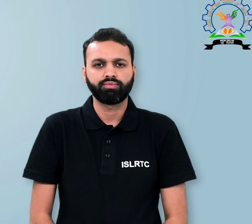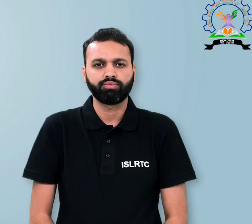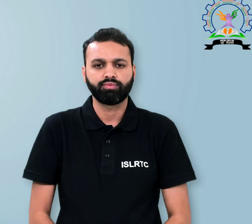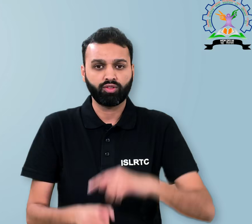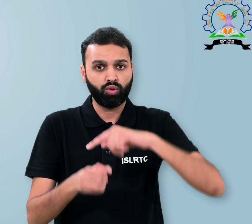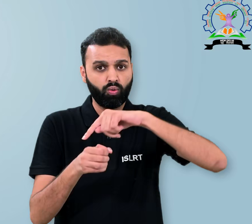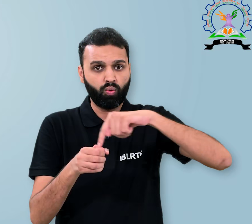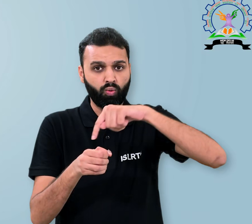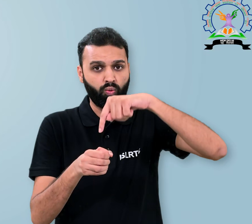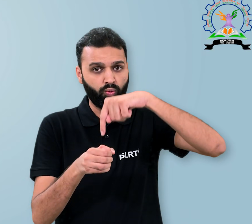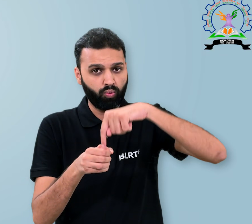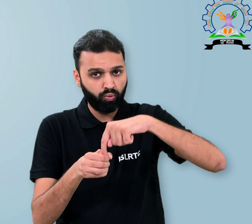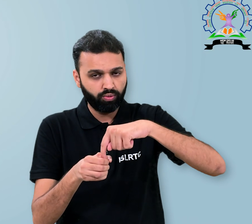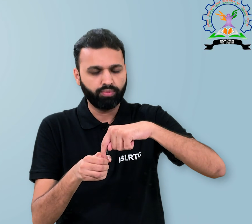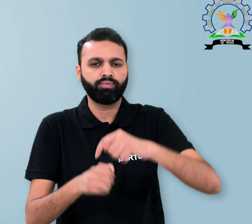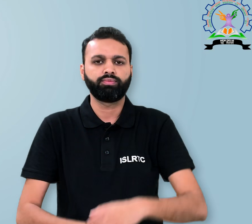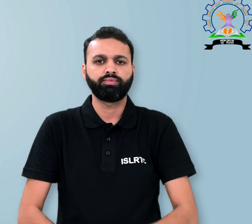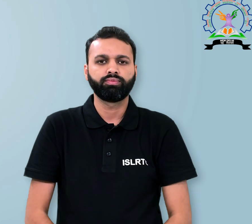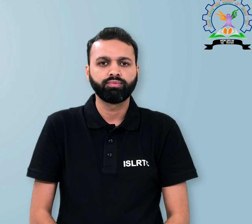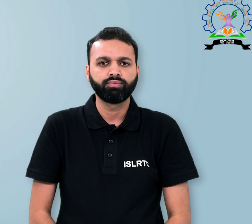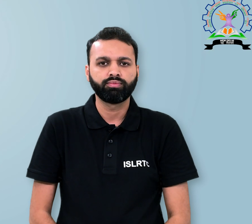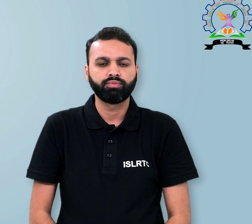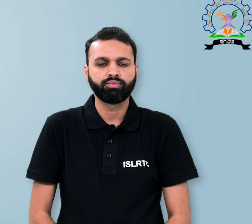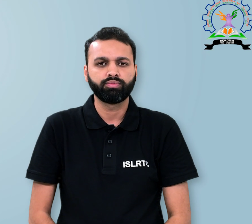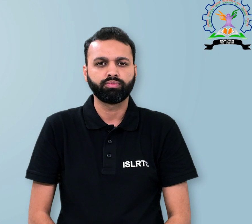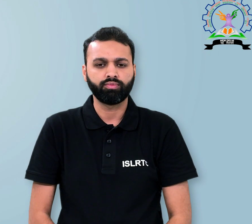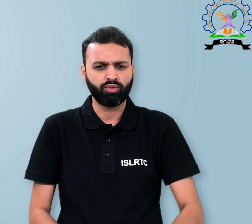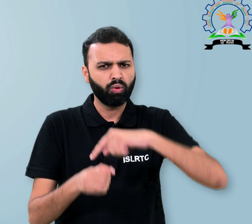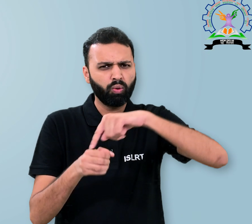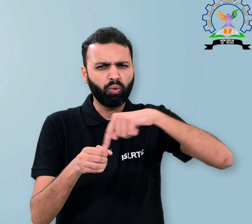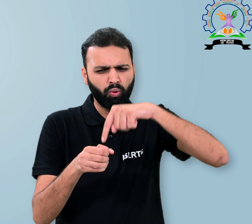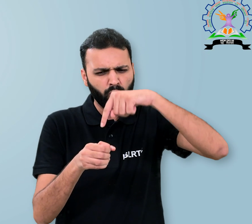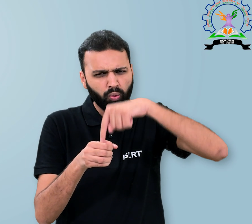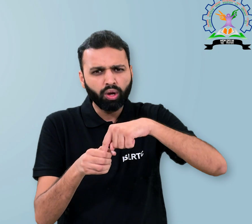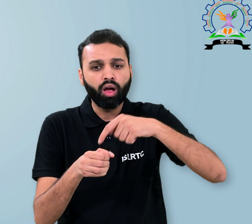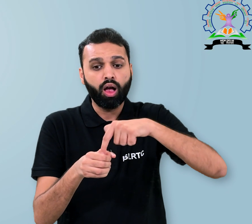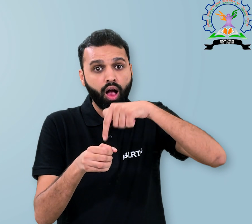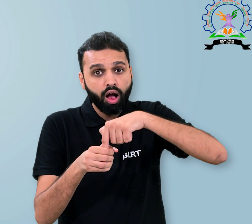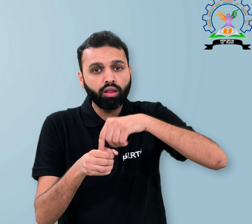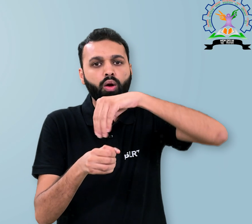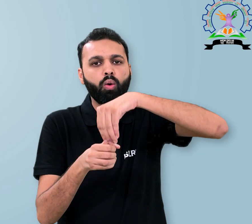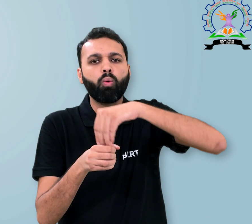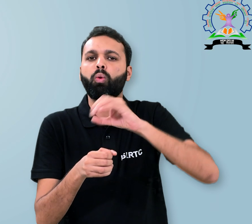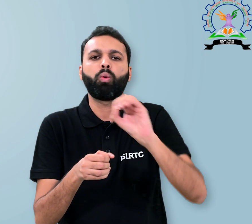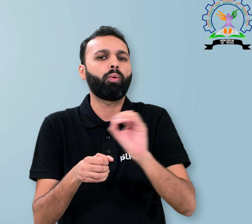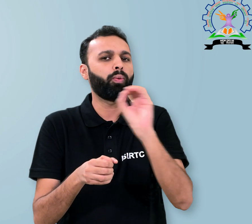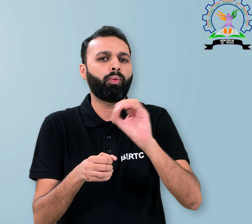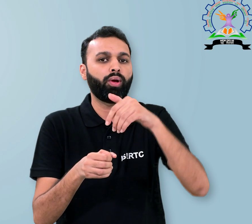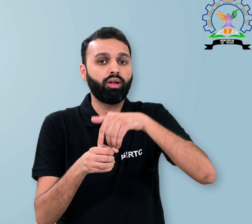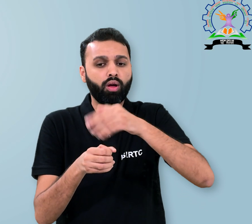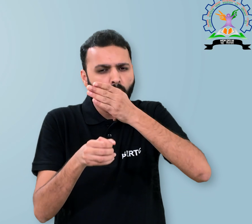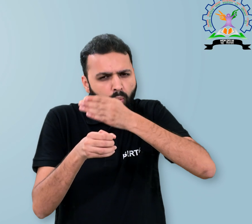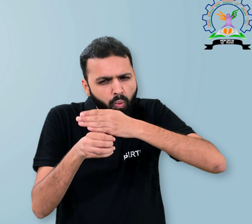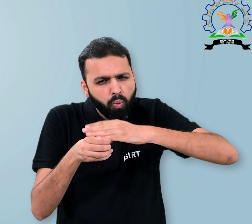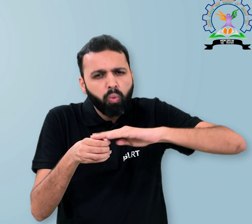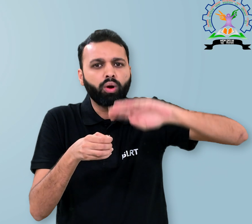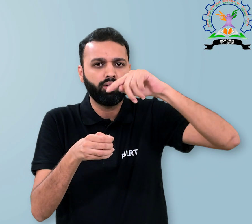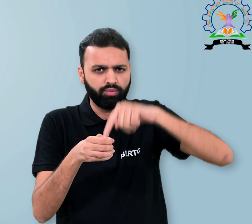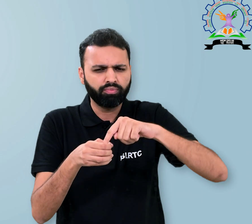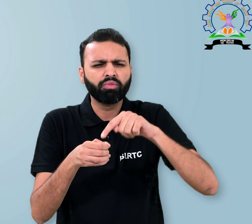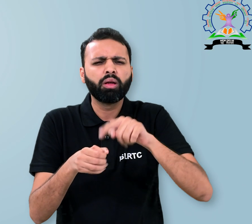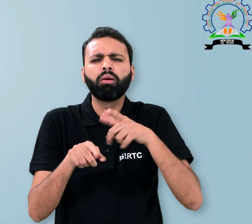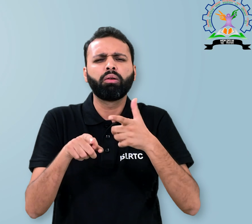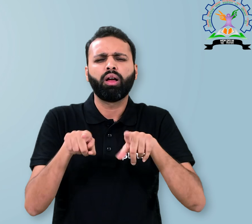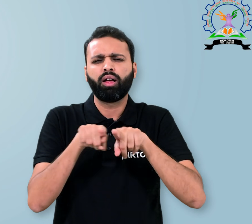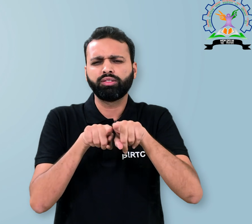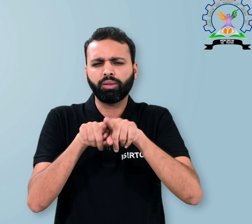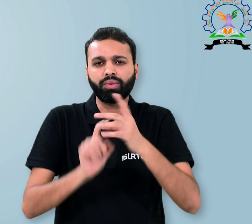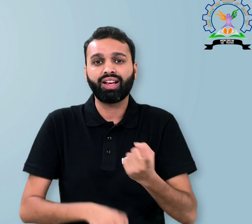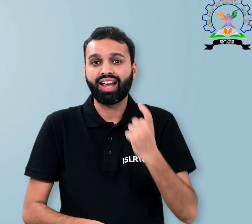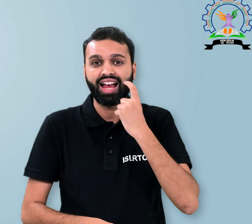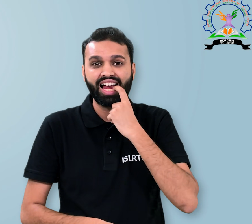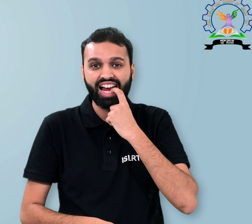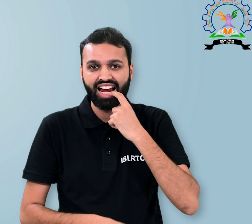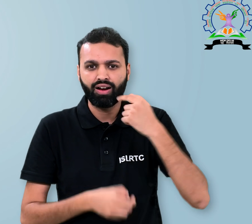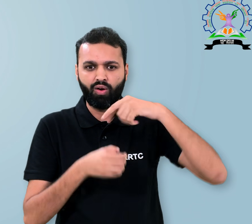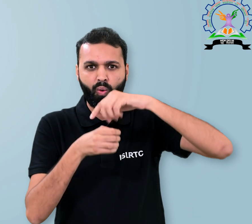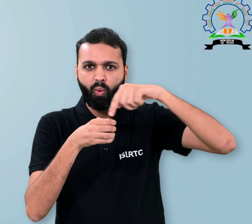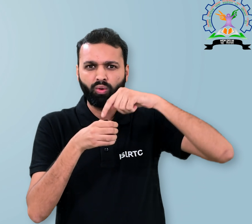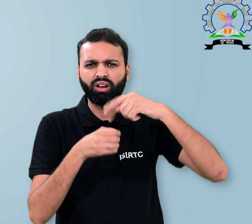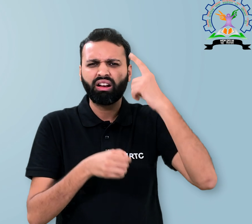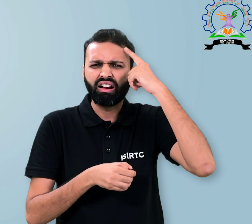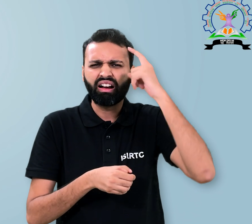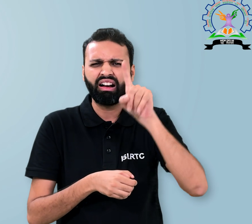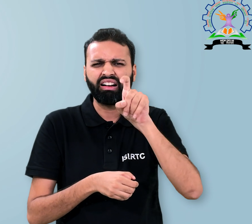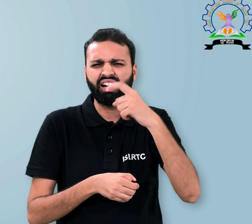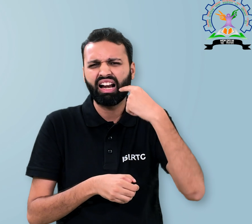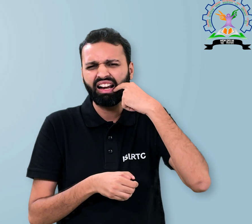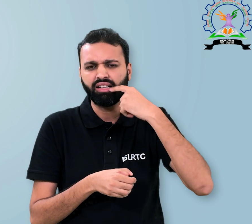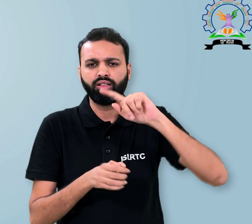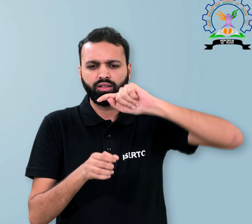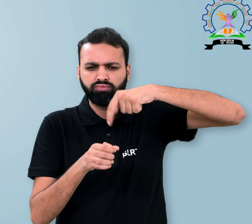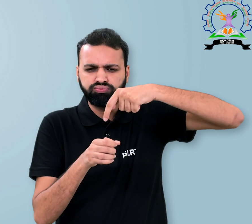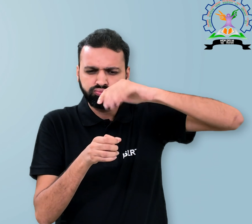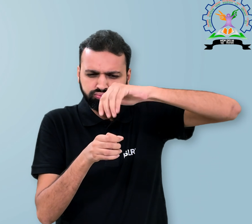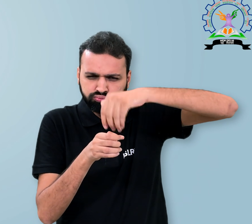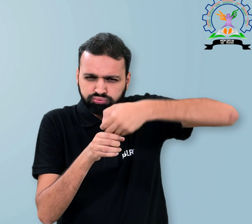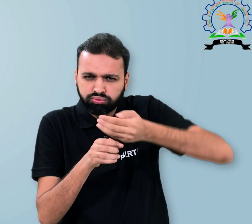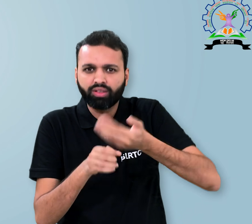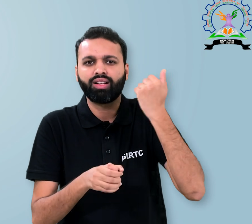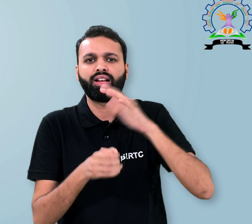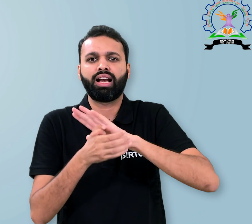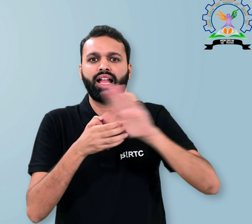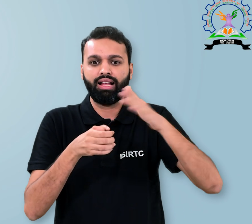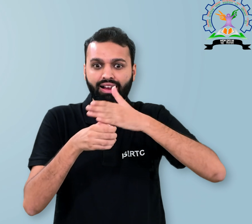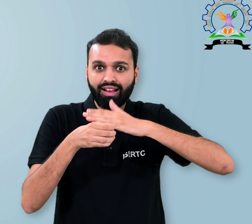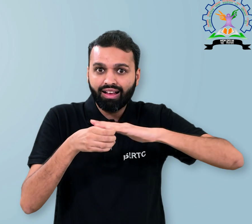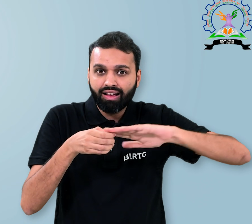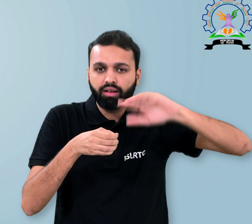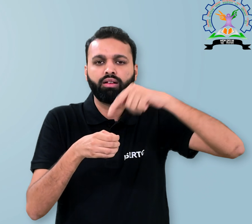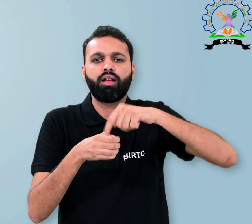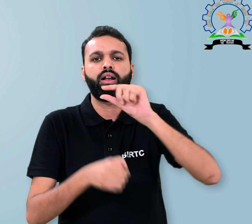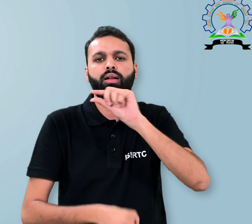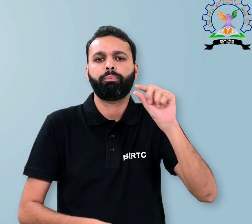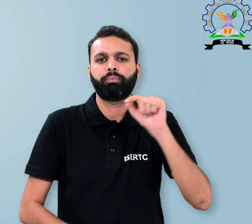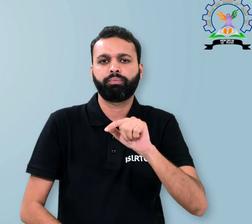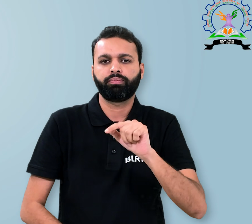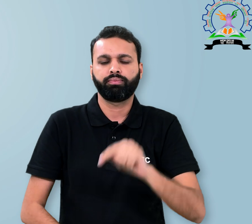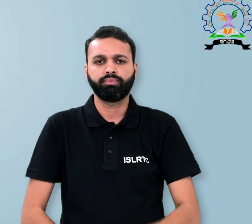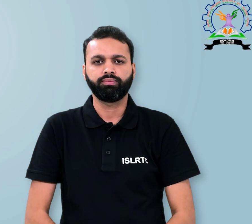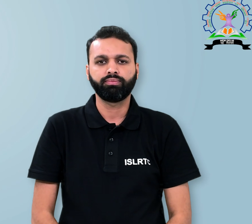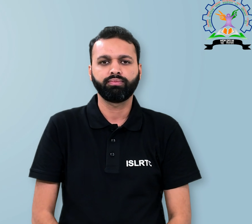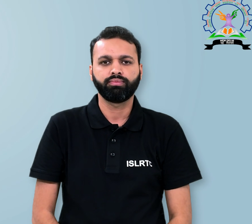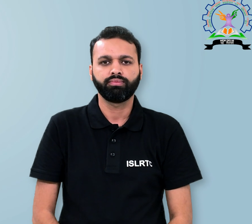Cavity A cavity is a hole or an empty space inside something solid. Example tooth cavity